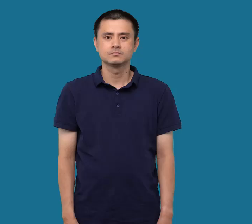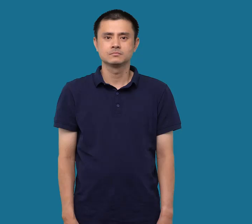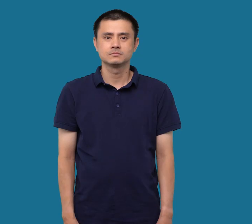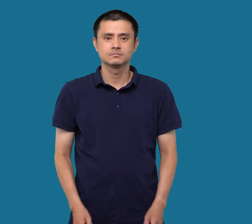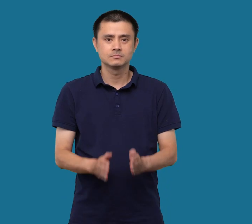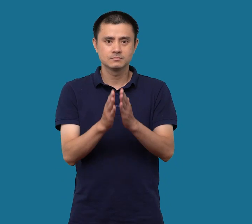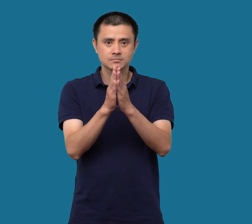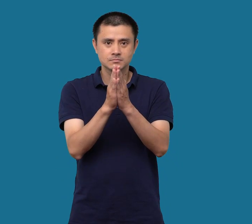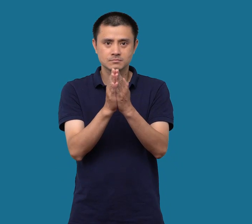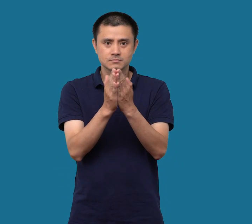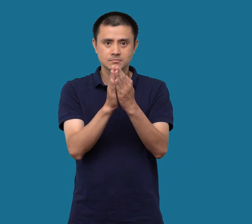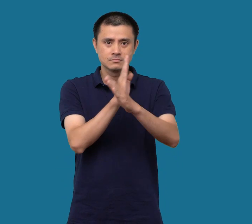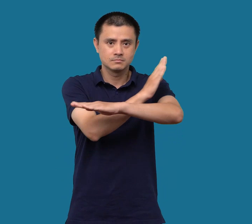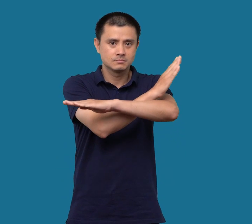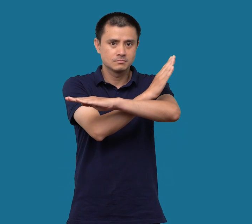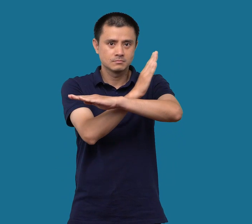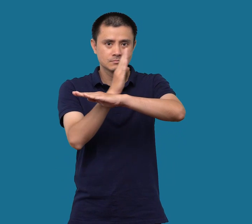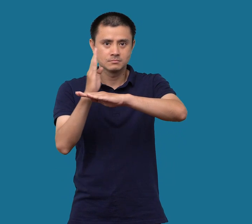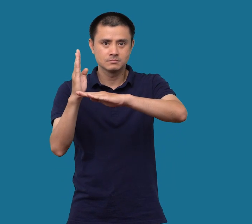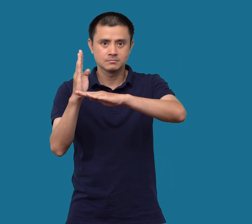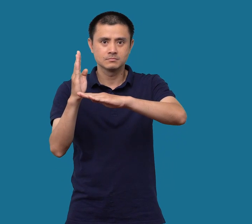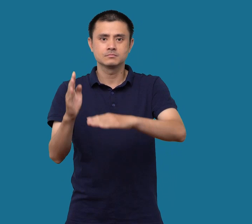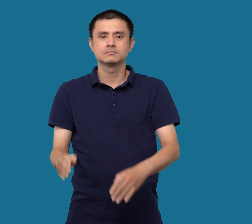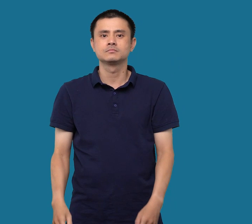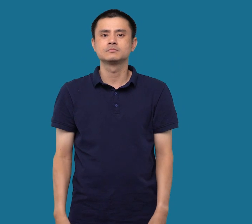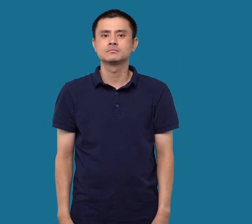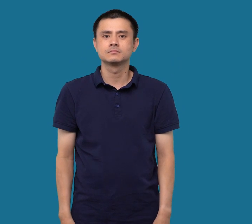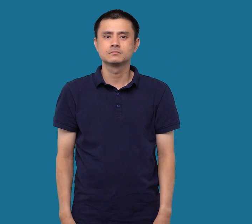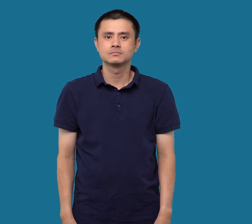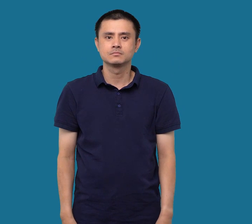giá sách